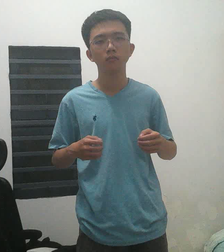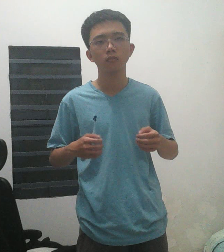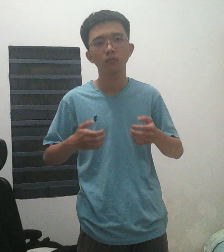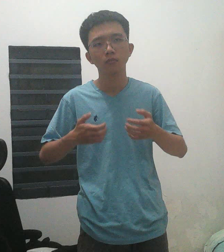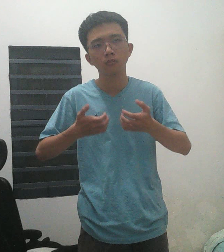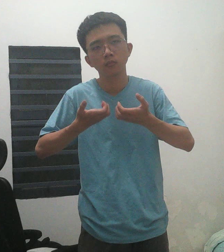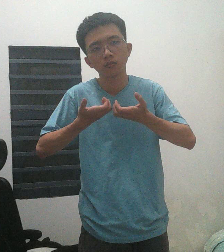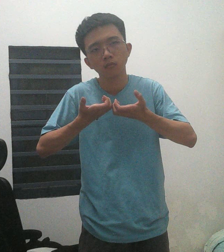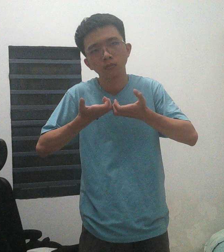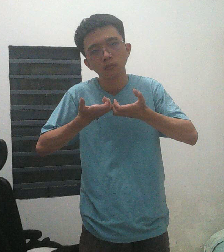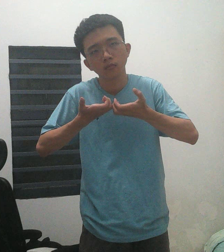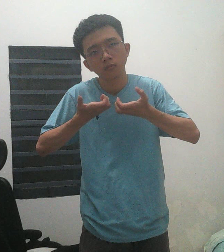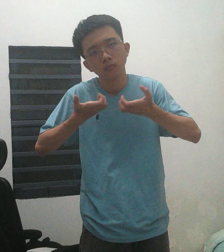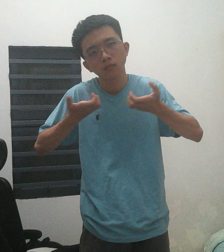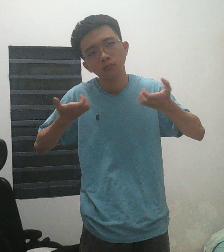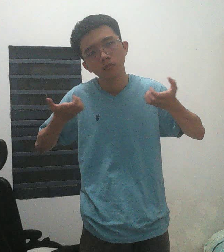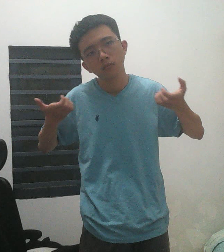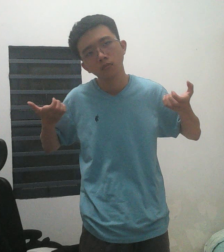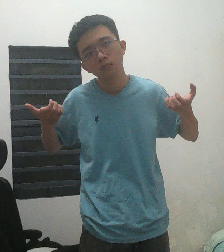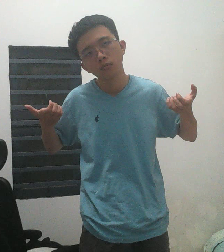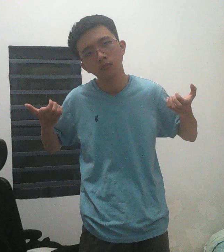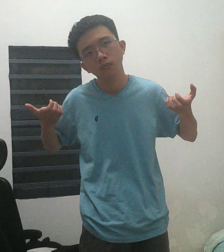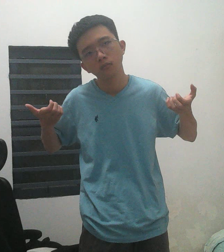chia cat